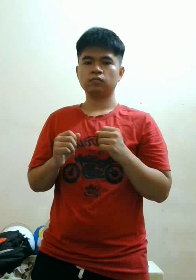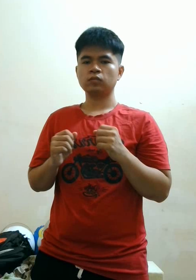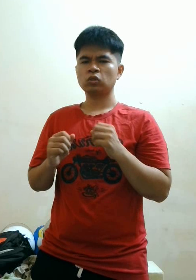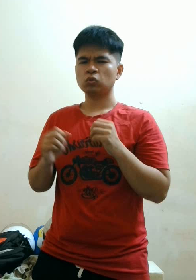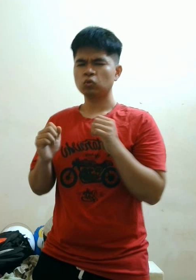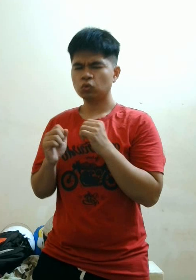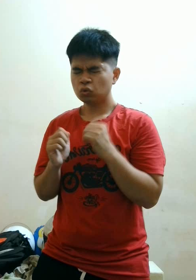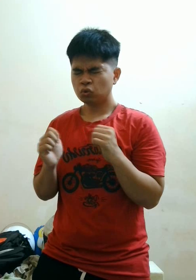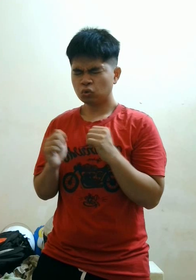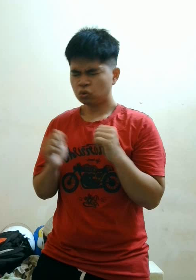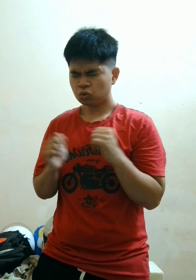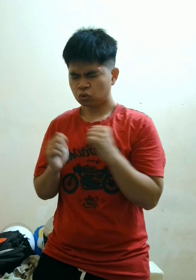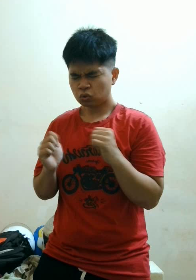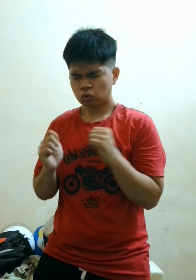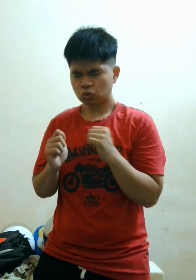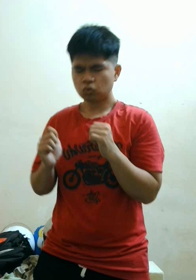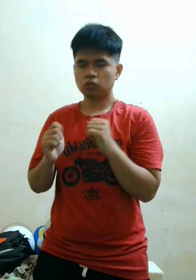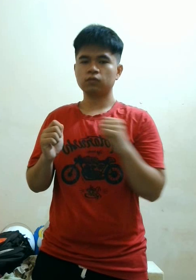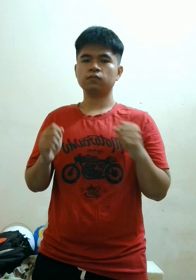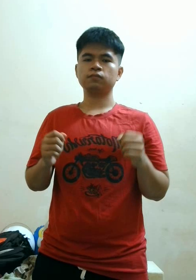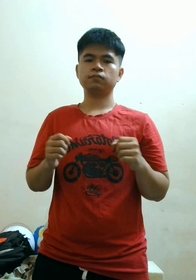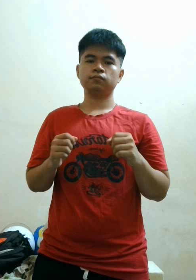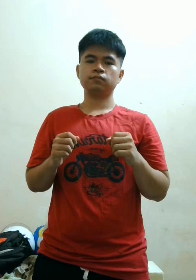lanh